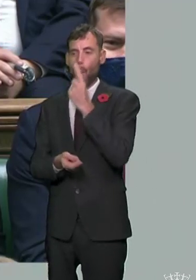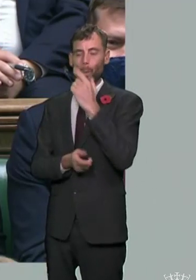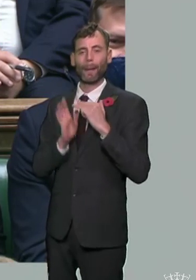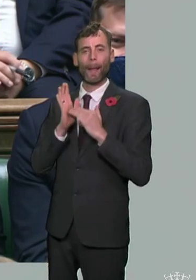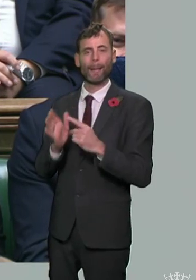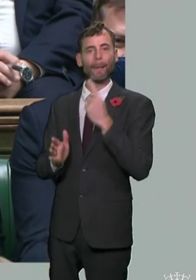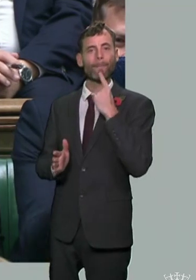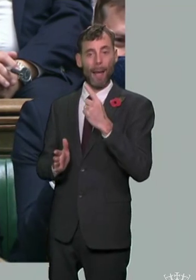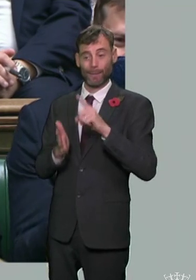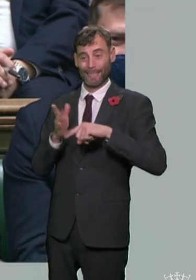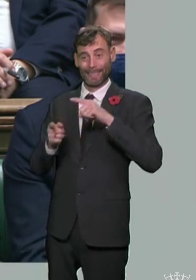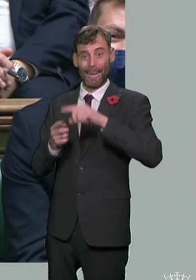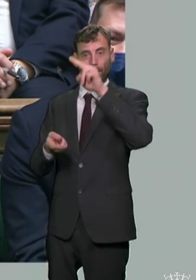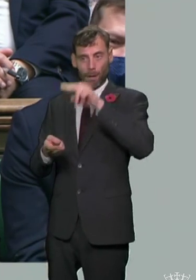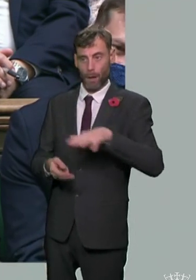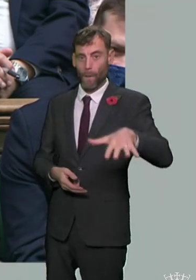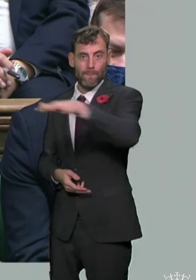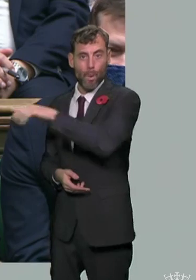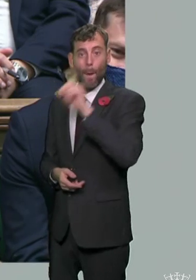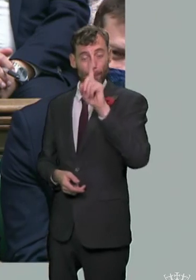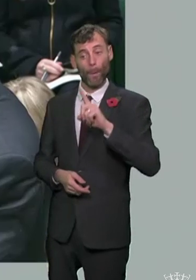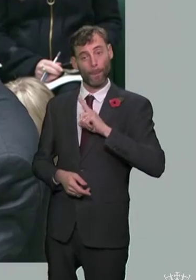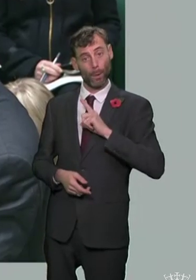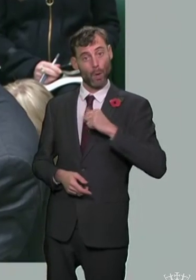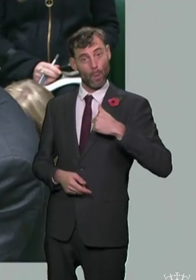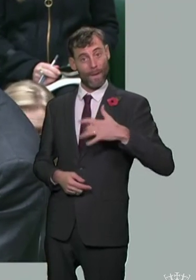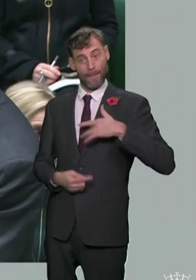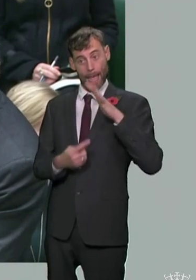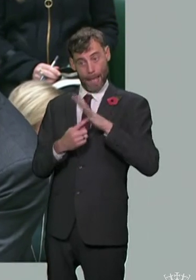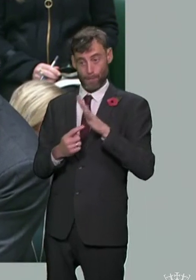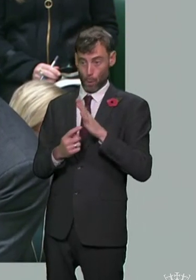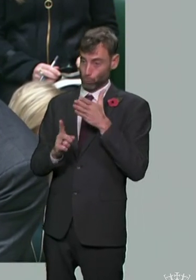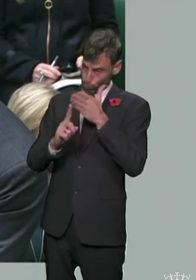What we on this side of the House believe in is rewarding work.